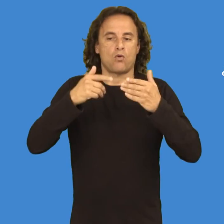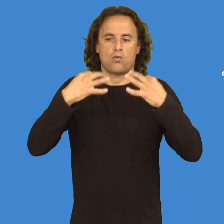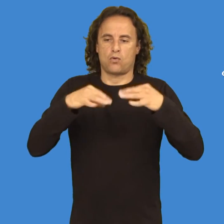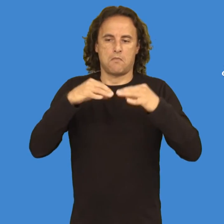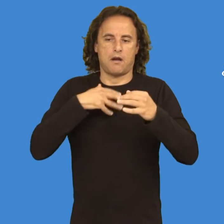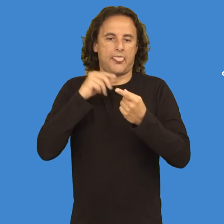normal